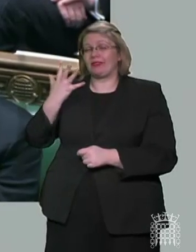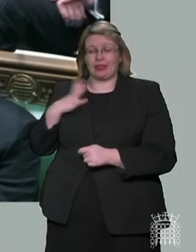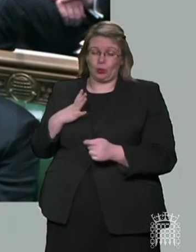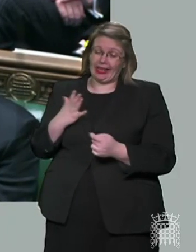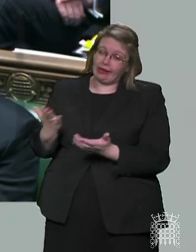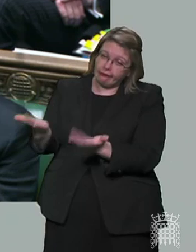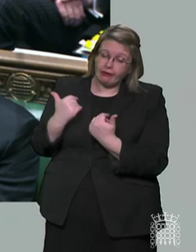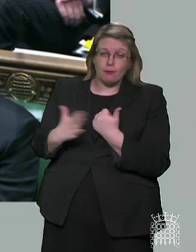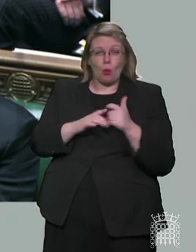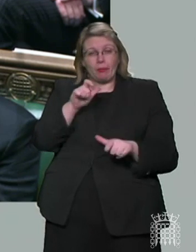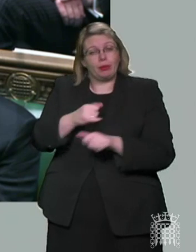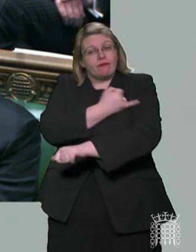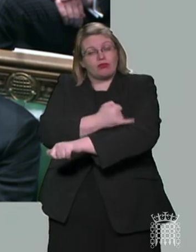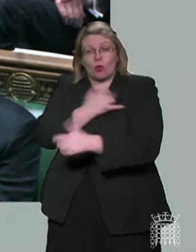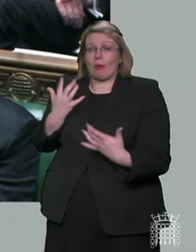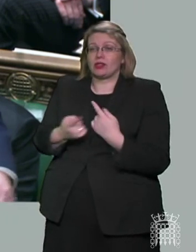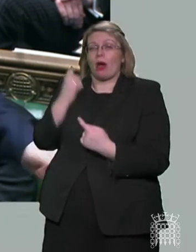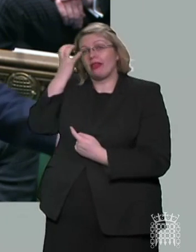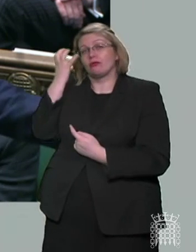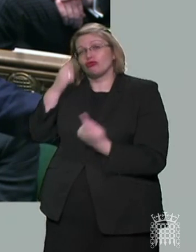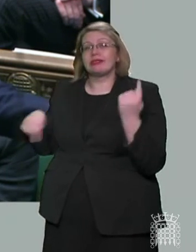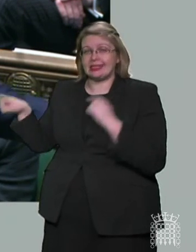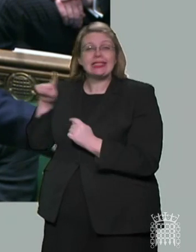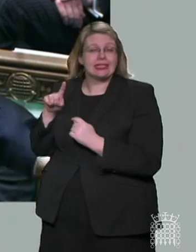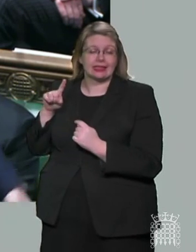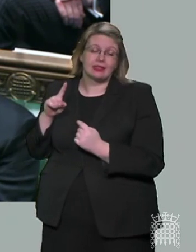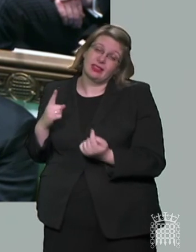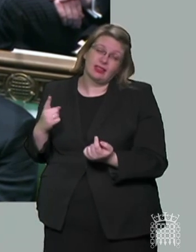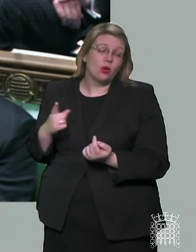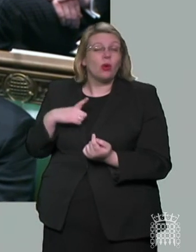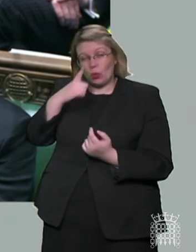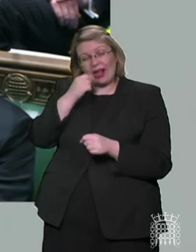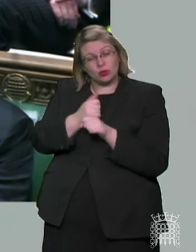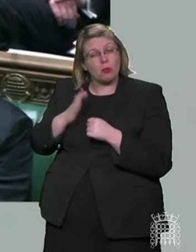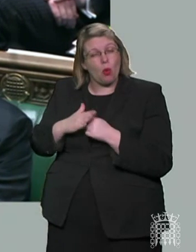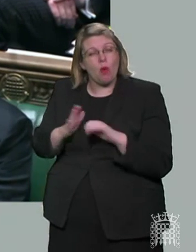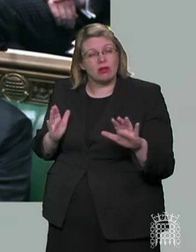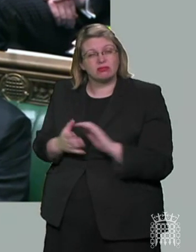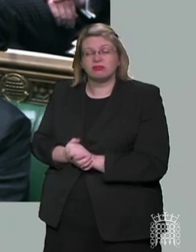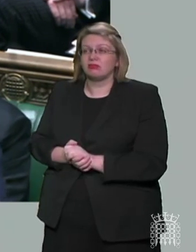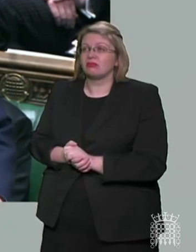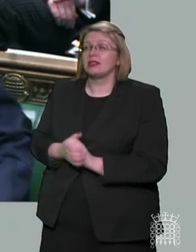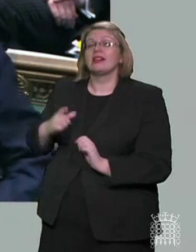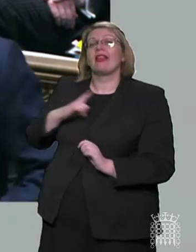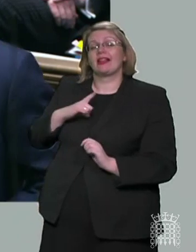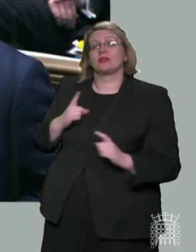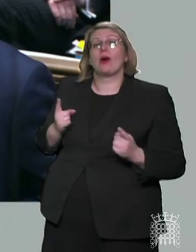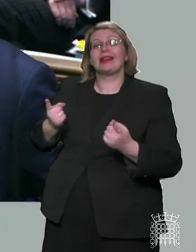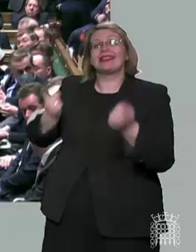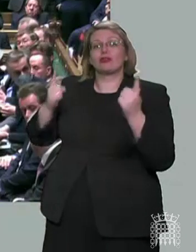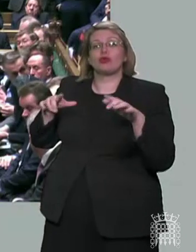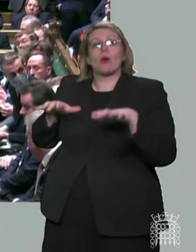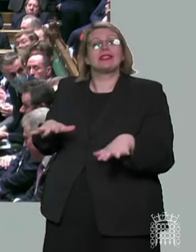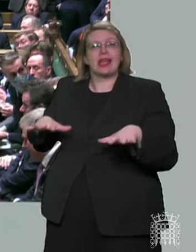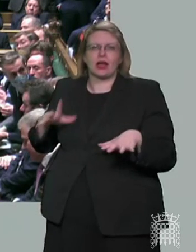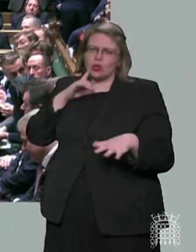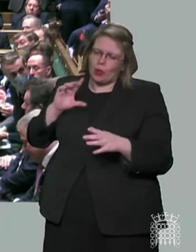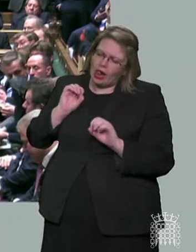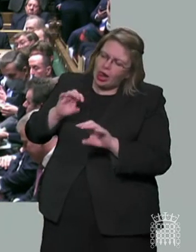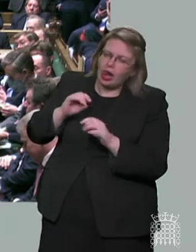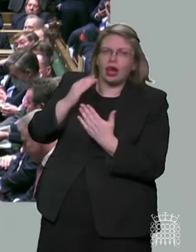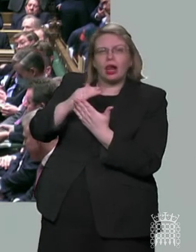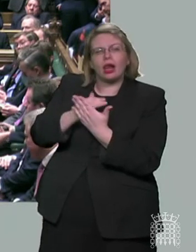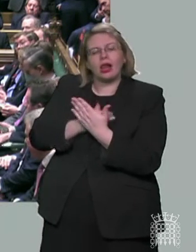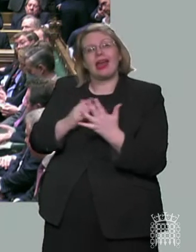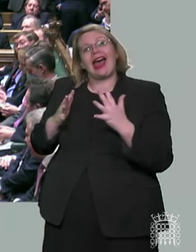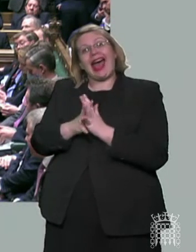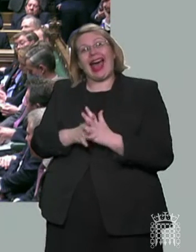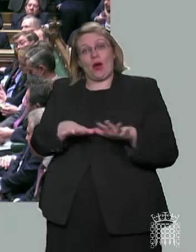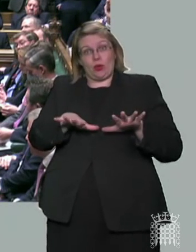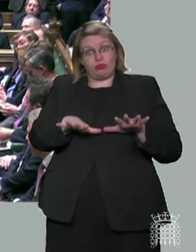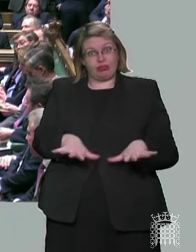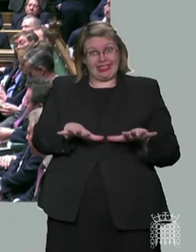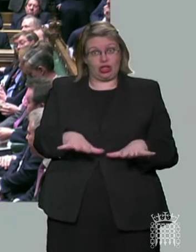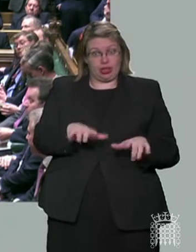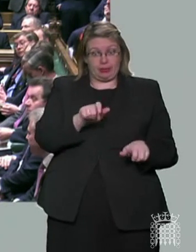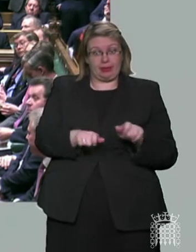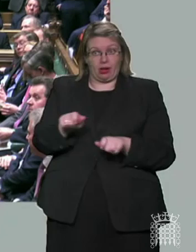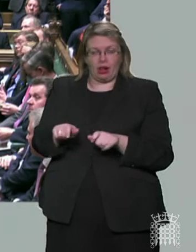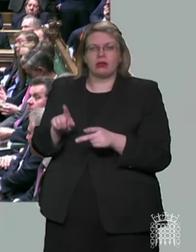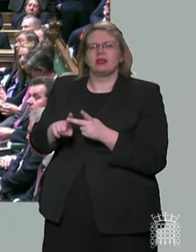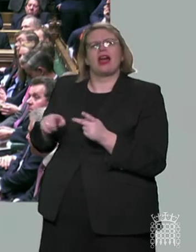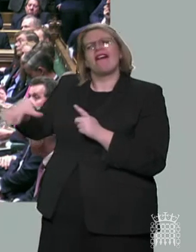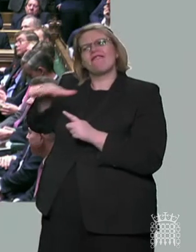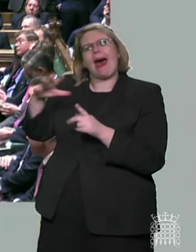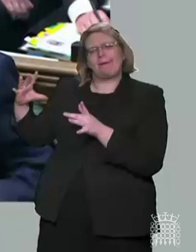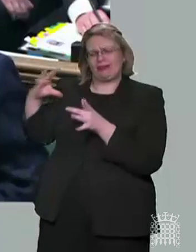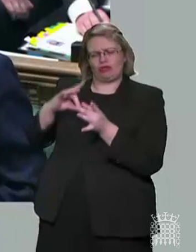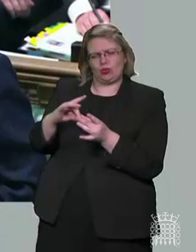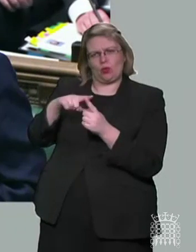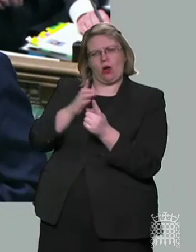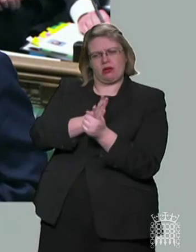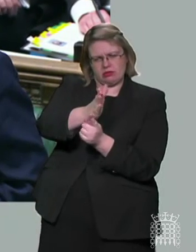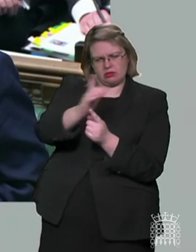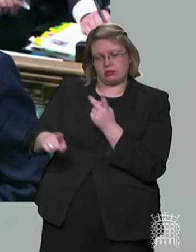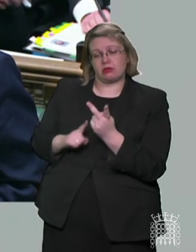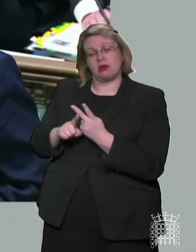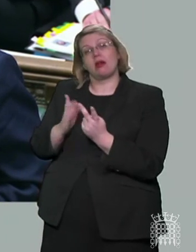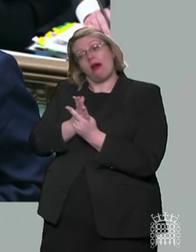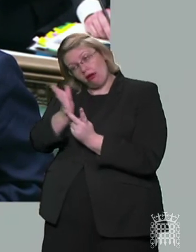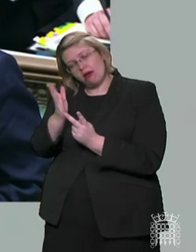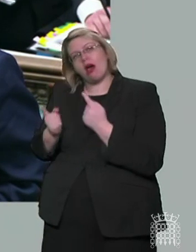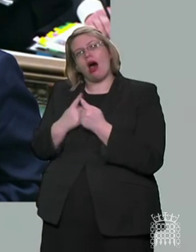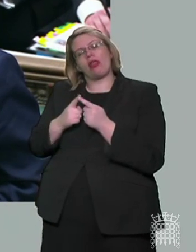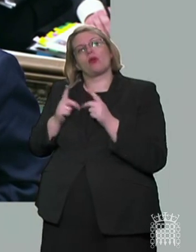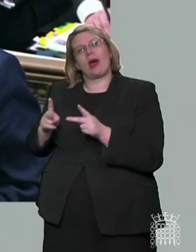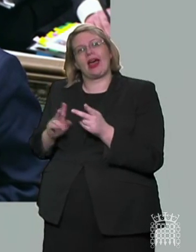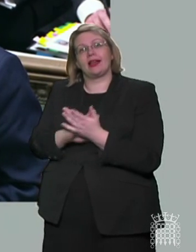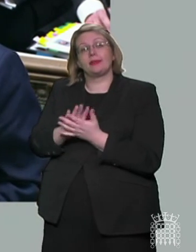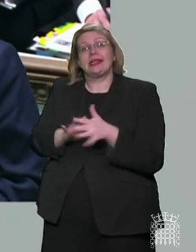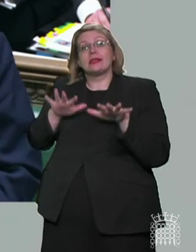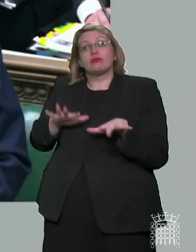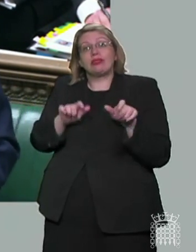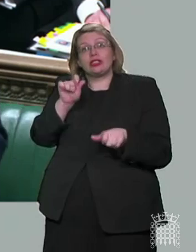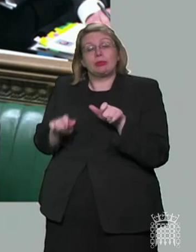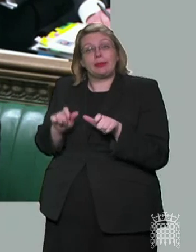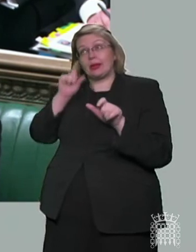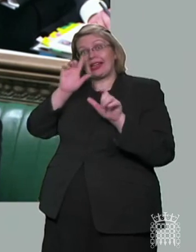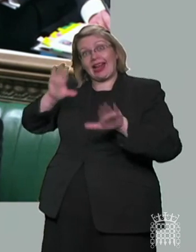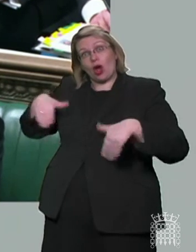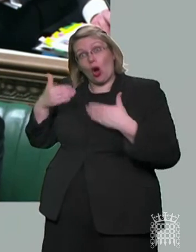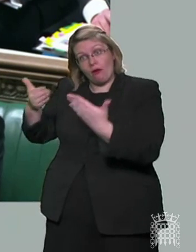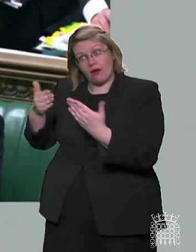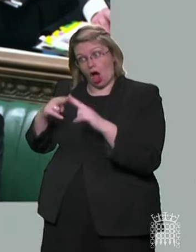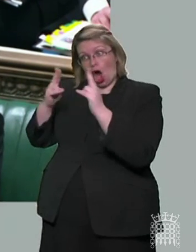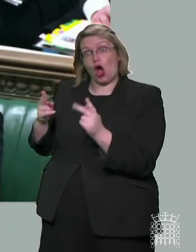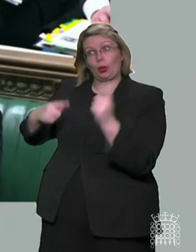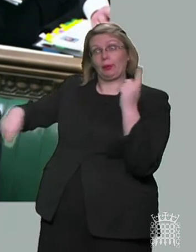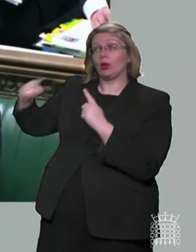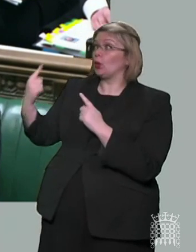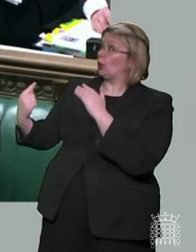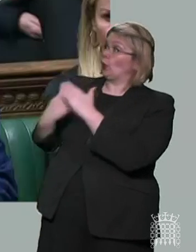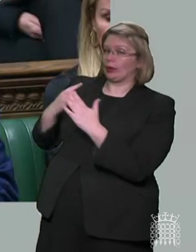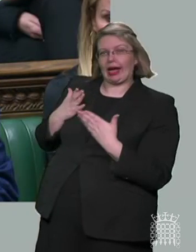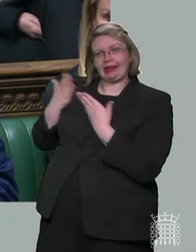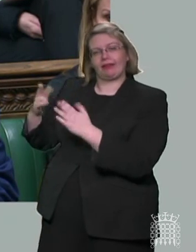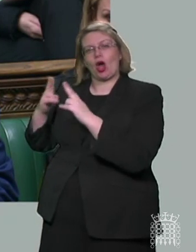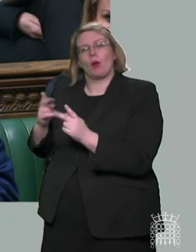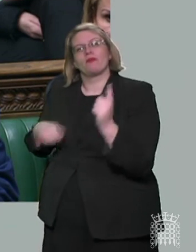There is a huge opportunity now for us to do even more. That is why my right honourable Friend the Secretary of State for Levelling Up will be setting out a route by which the British people—not just the family reunion route, which can run into the hundreds of thousands, but a route by which everybody in this country—can offer a home to people fleeing Ukraine.